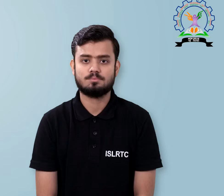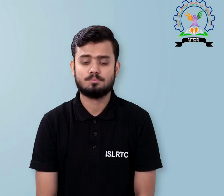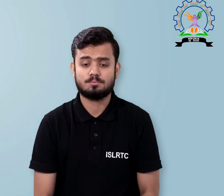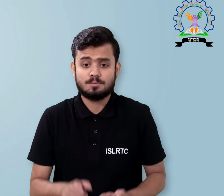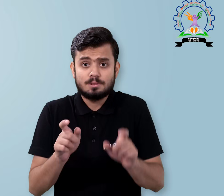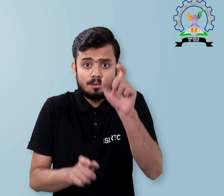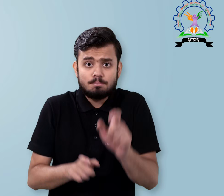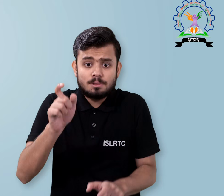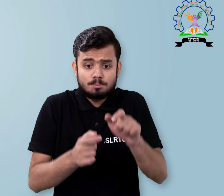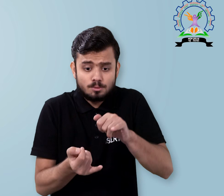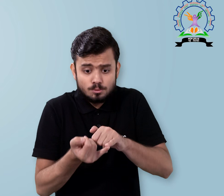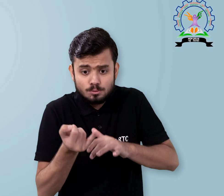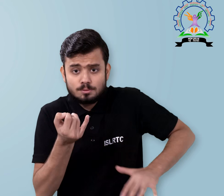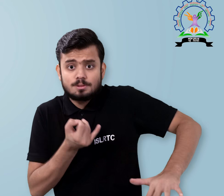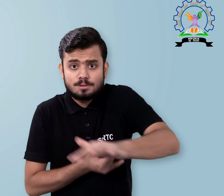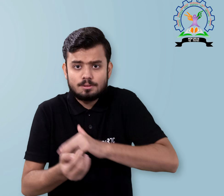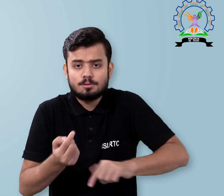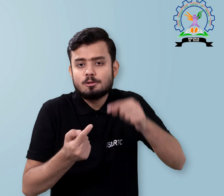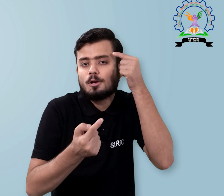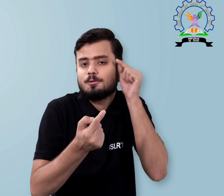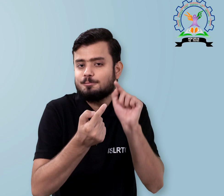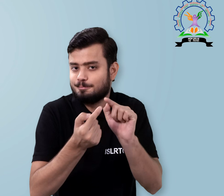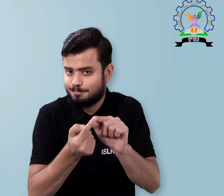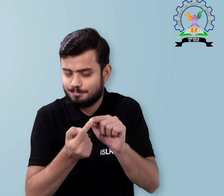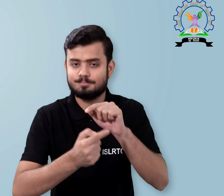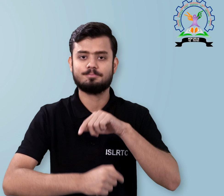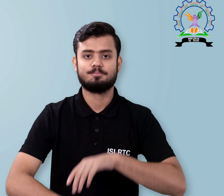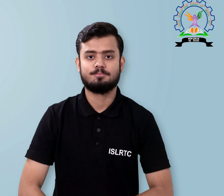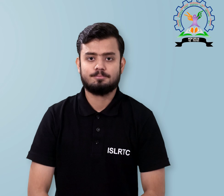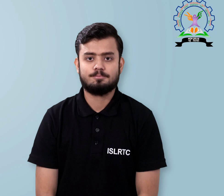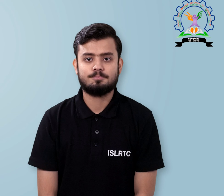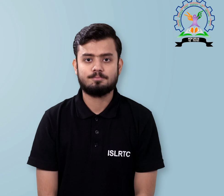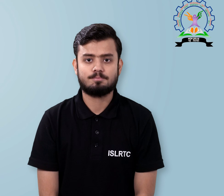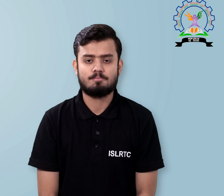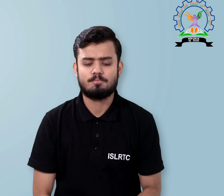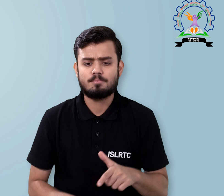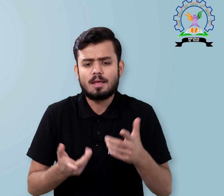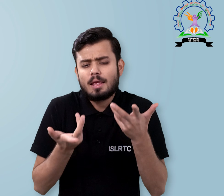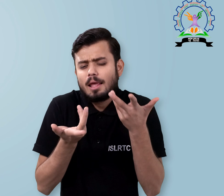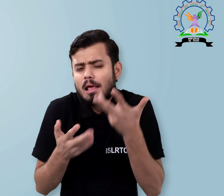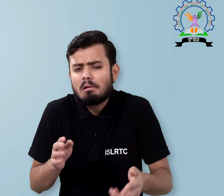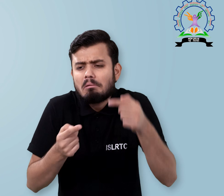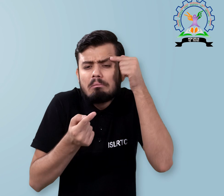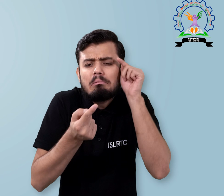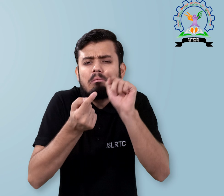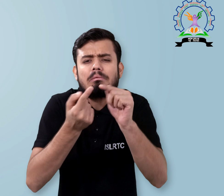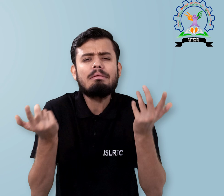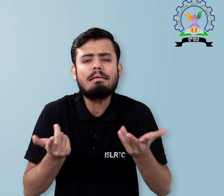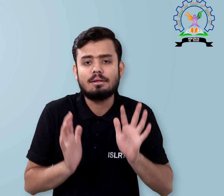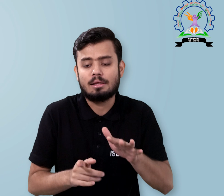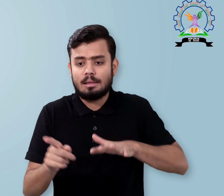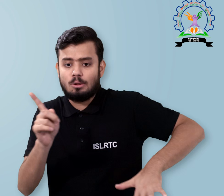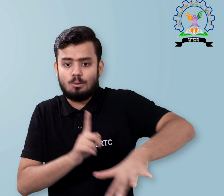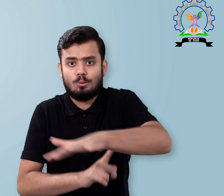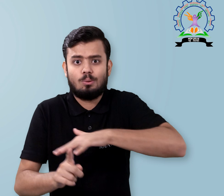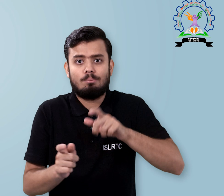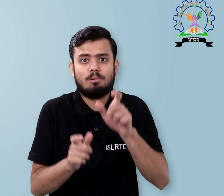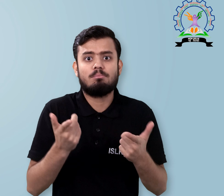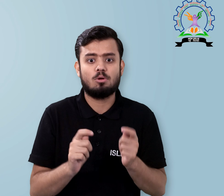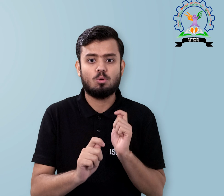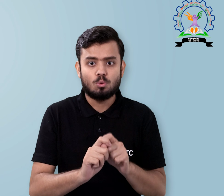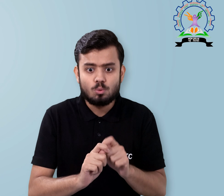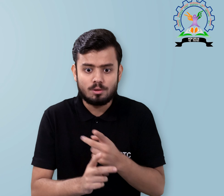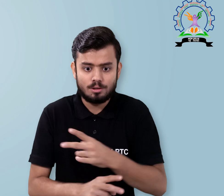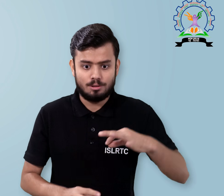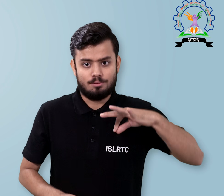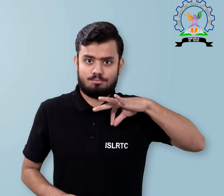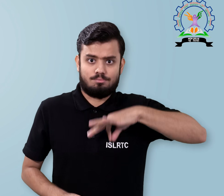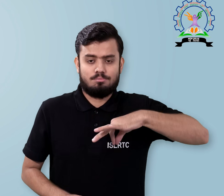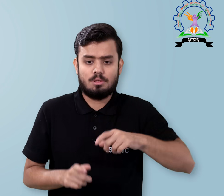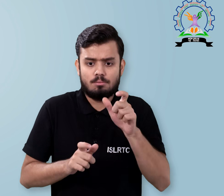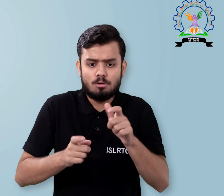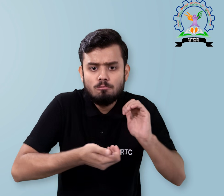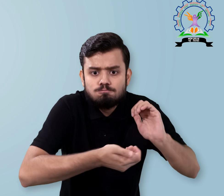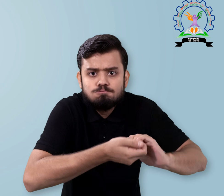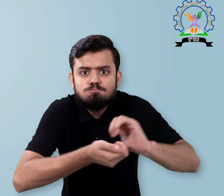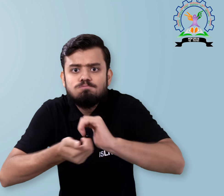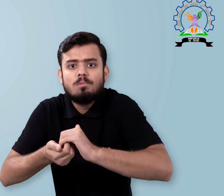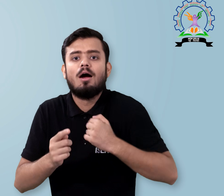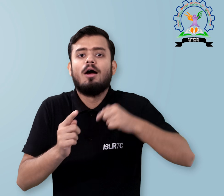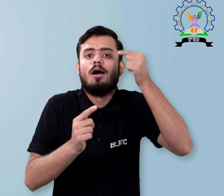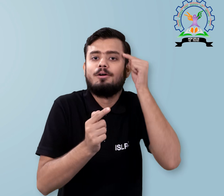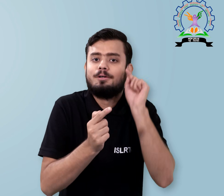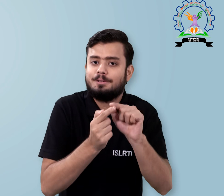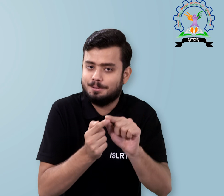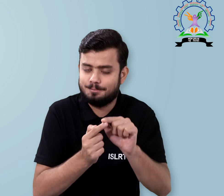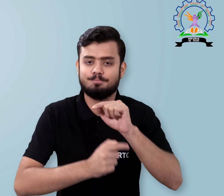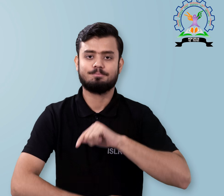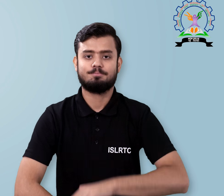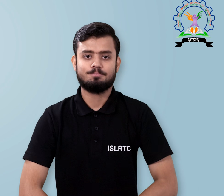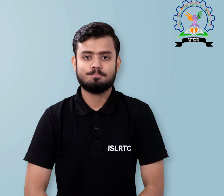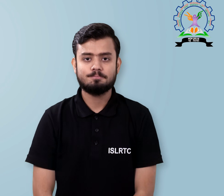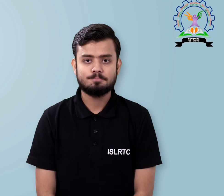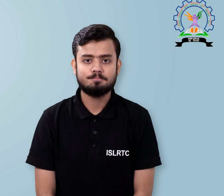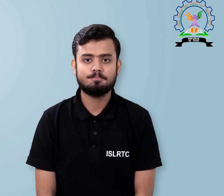Social Contract An implicit agreement among members of a society to cooperate for social benefits.